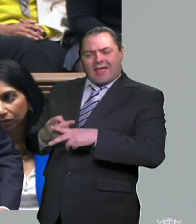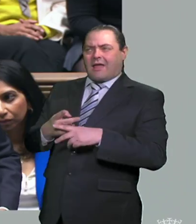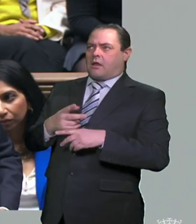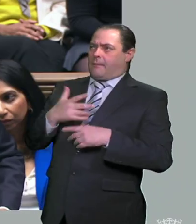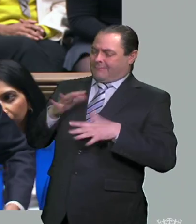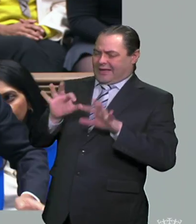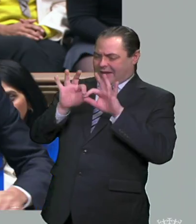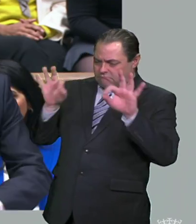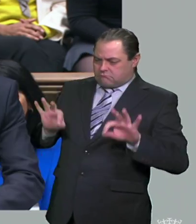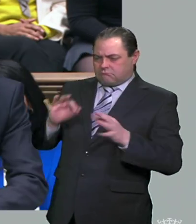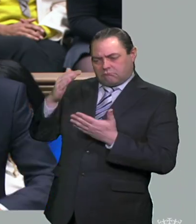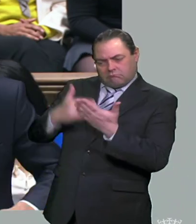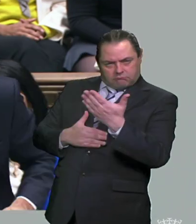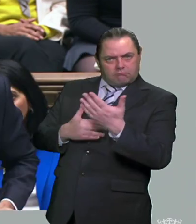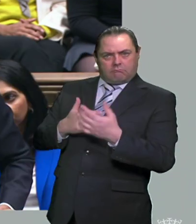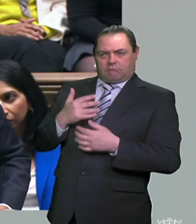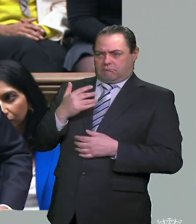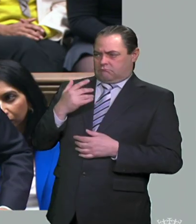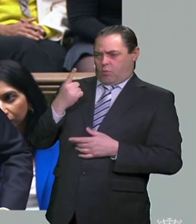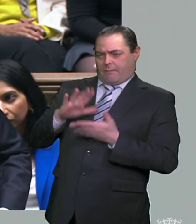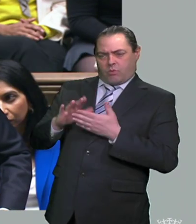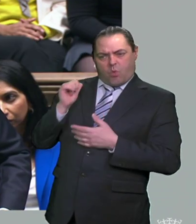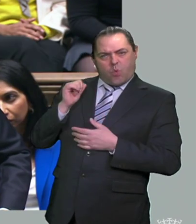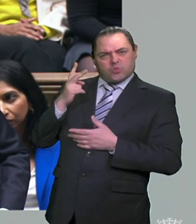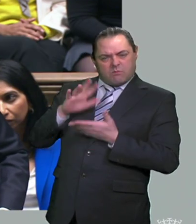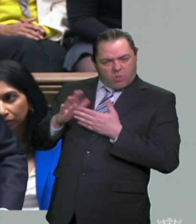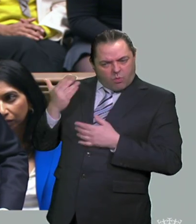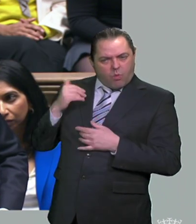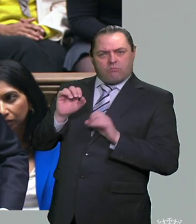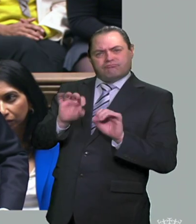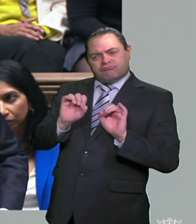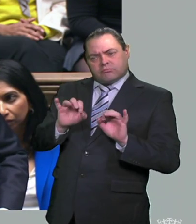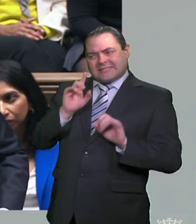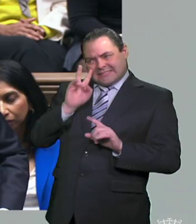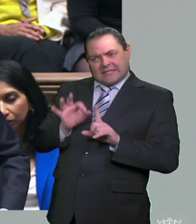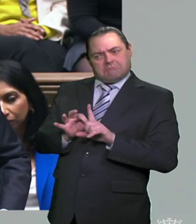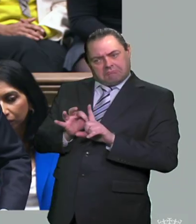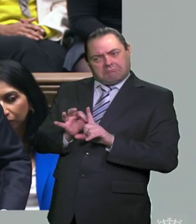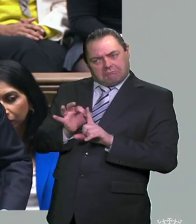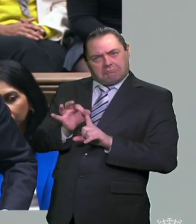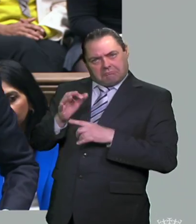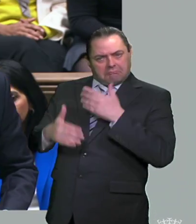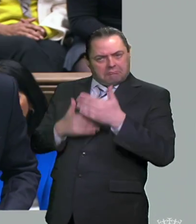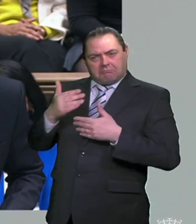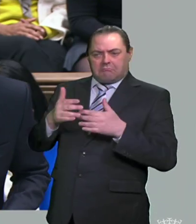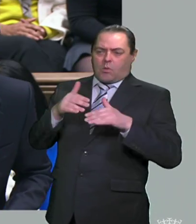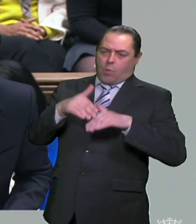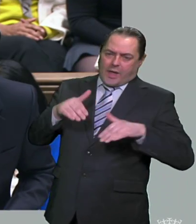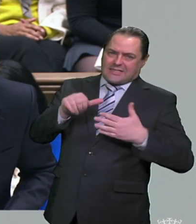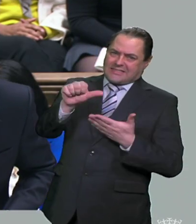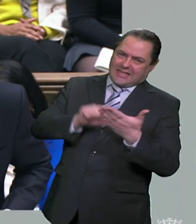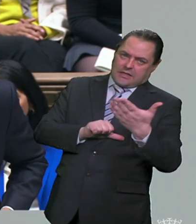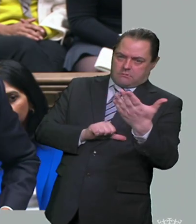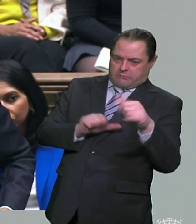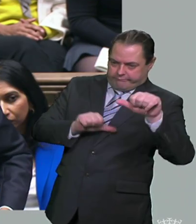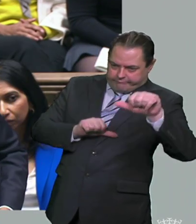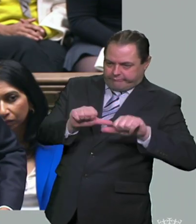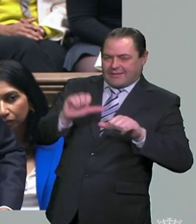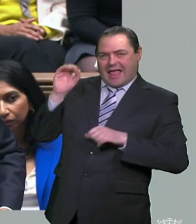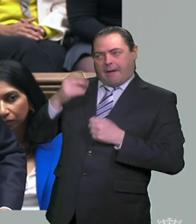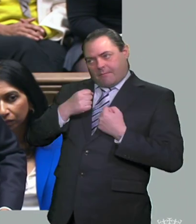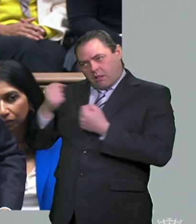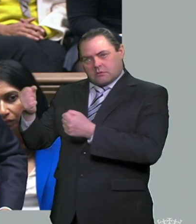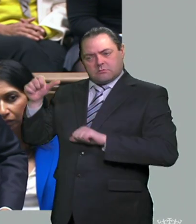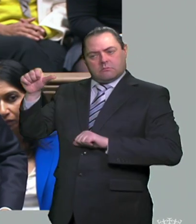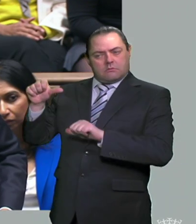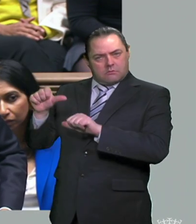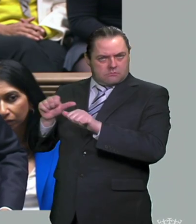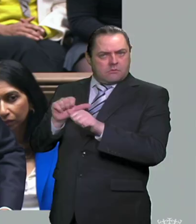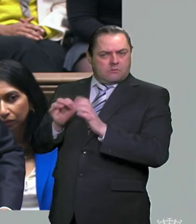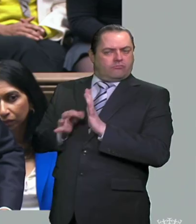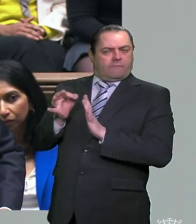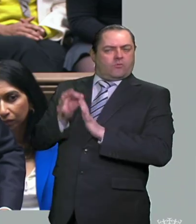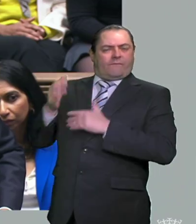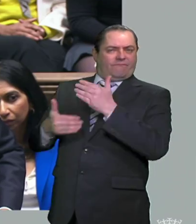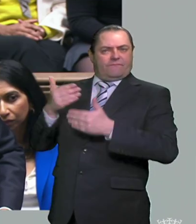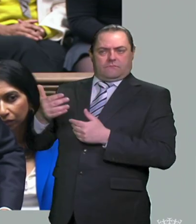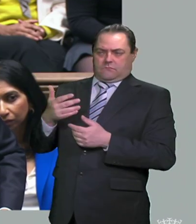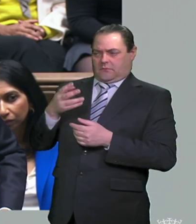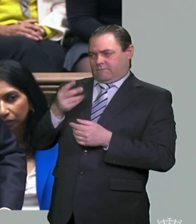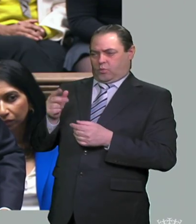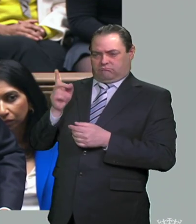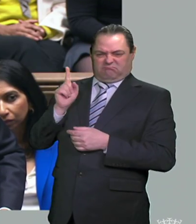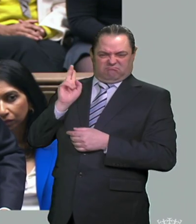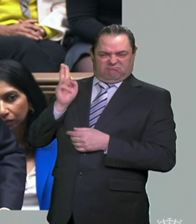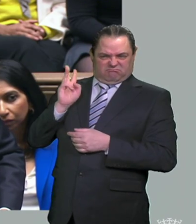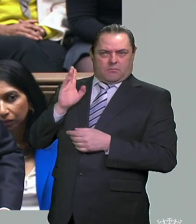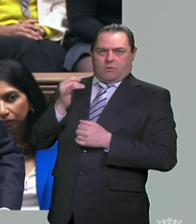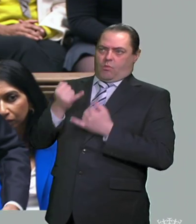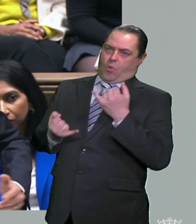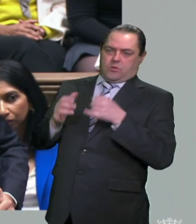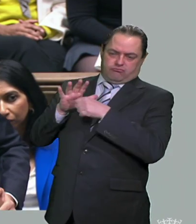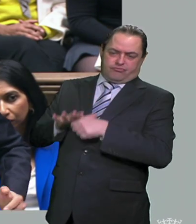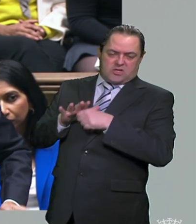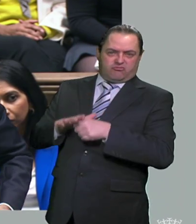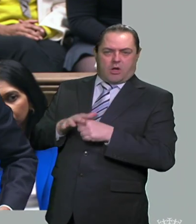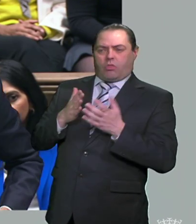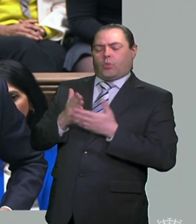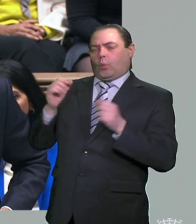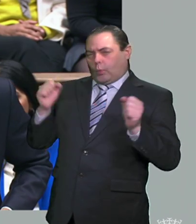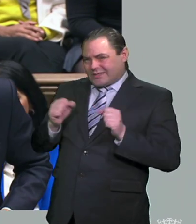We outlined plans to do that just the other month, and I am pleased to say that we have been seeing a marked improvement over the last few weeks in comparison with the peak pressures that we saw over the winter, owing to covid and flu, both in waiting times in A&E and in ambulance performance times.